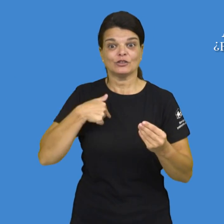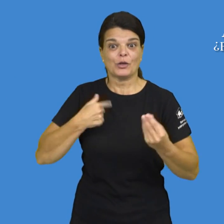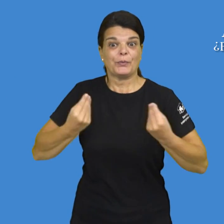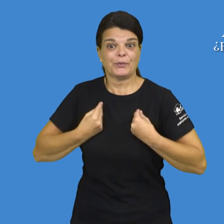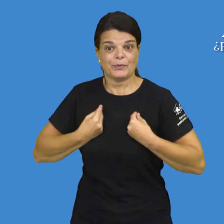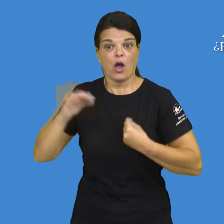vivir